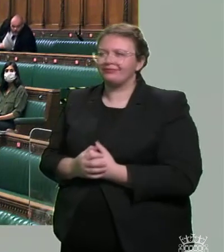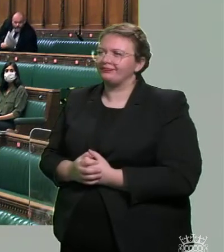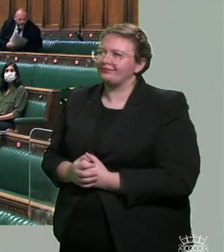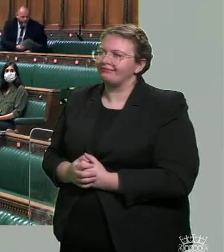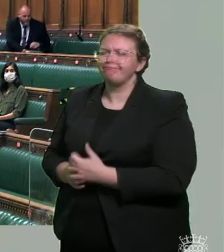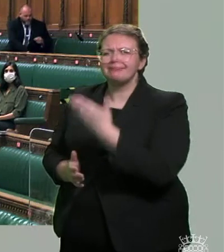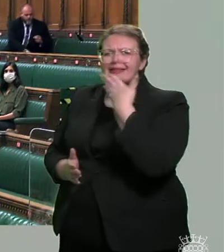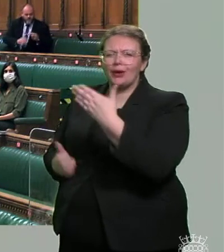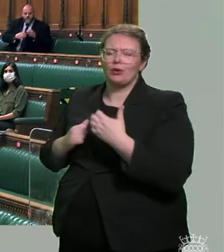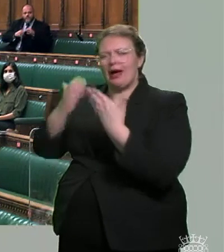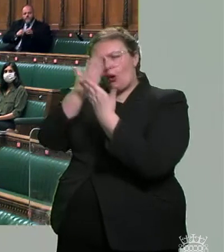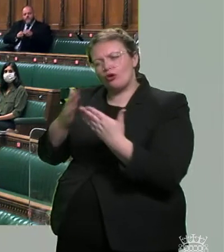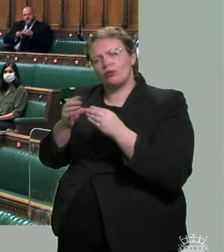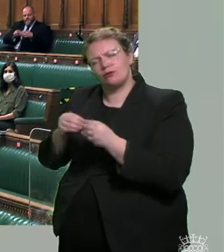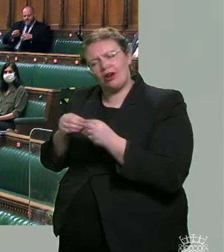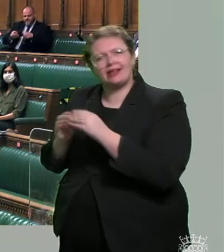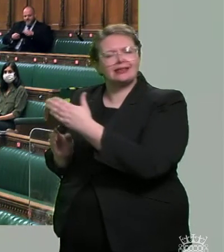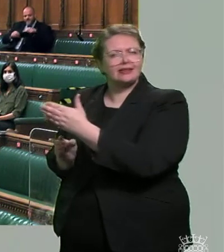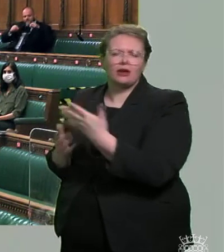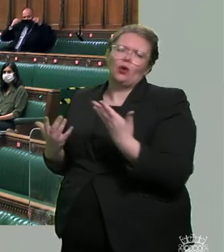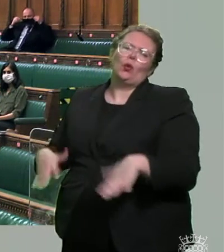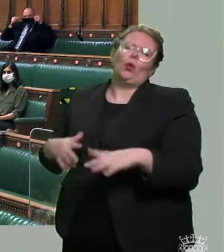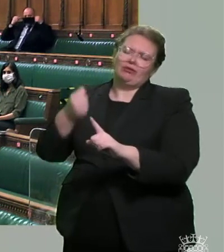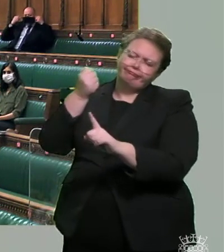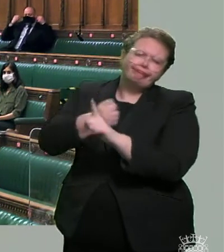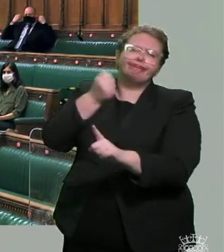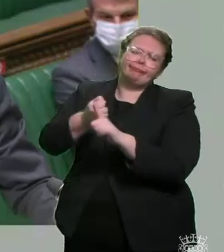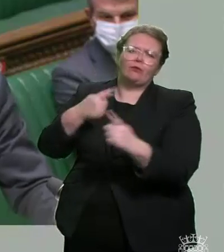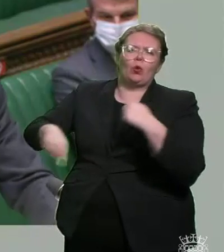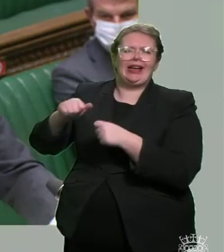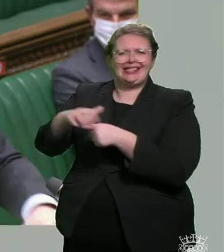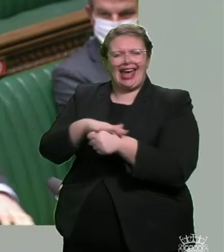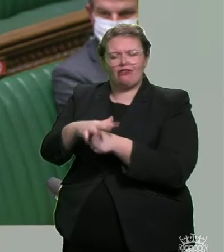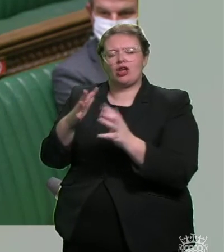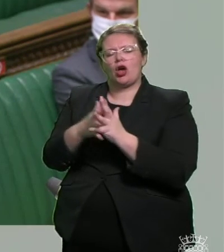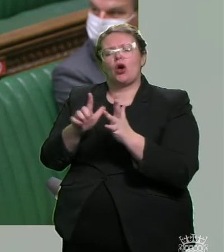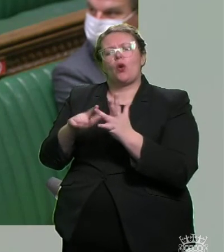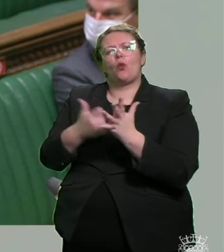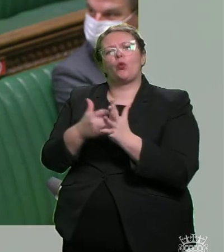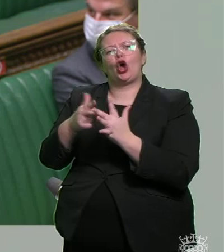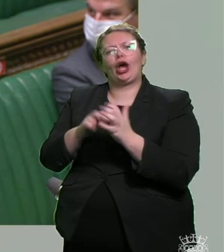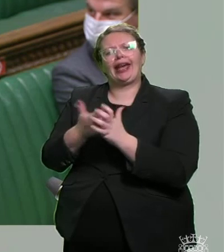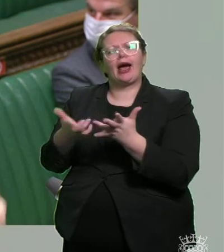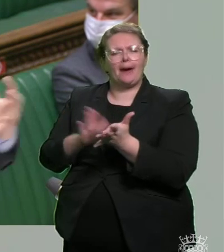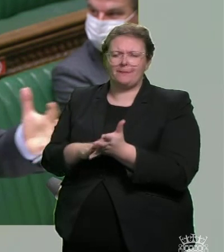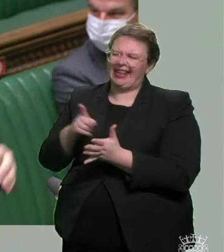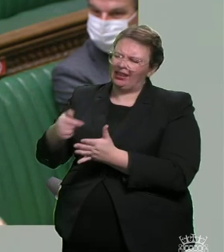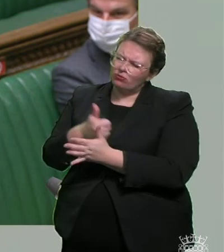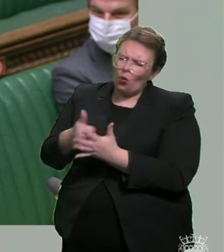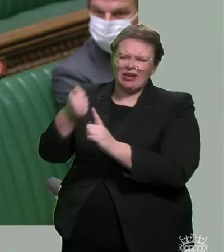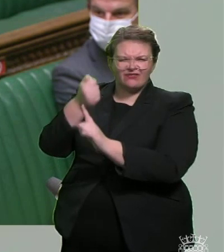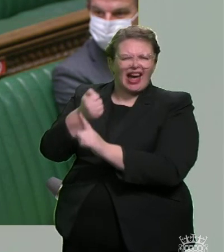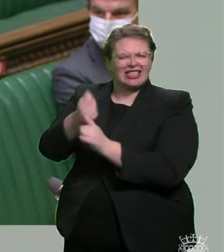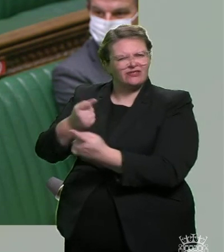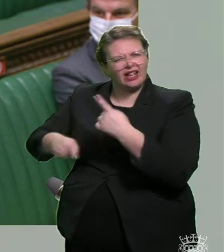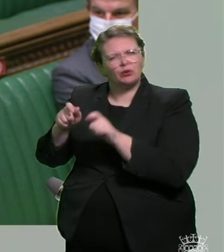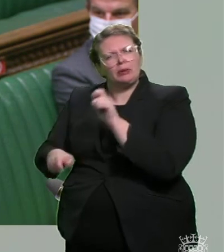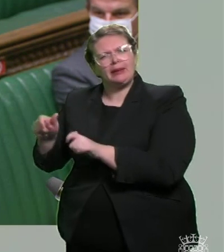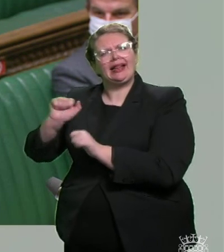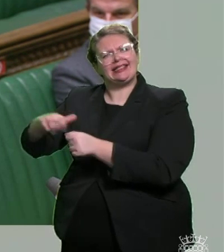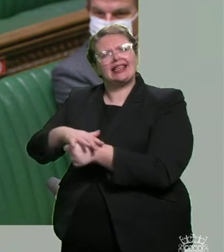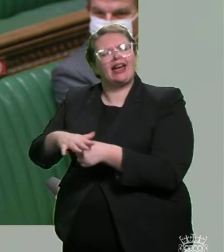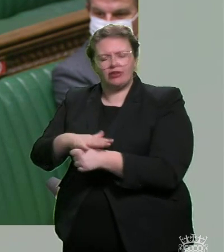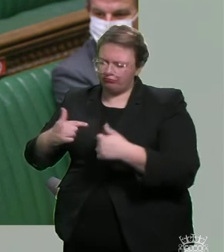I thank my honourable Friend, who is a fantastic advocate for the people of Workington and never fails to put their interests before me.